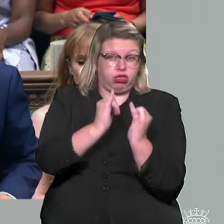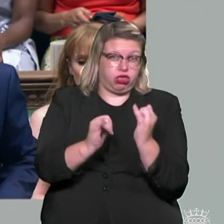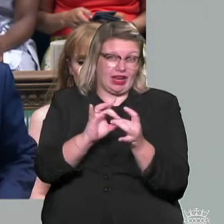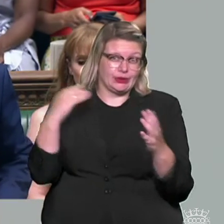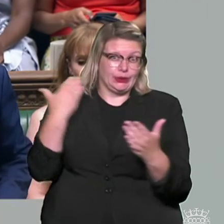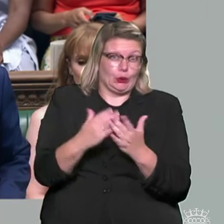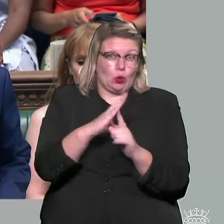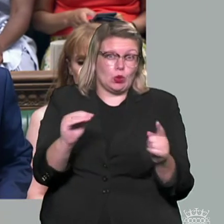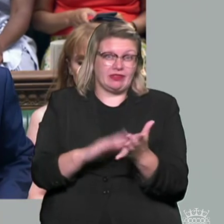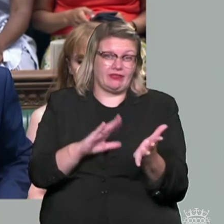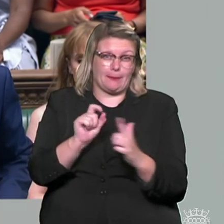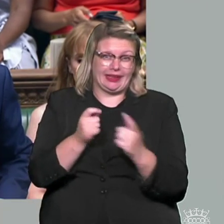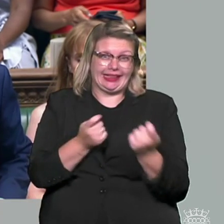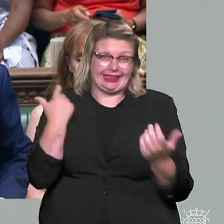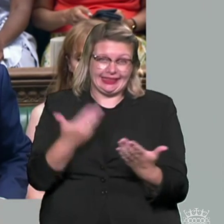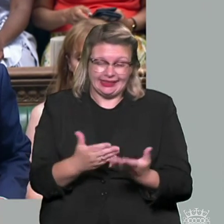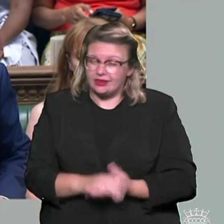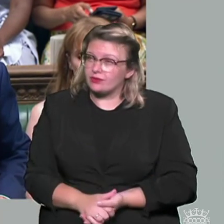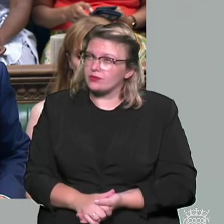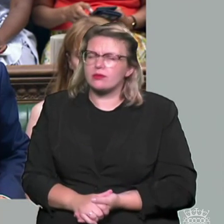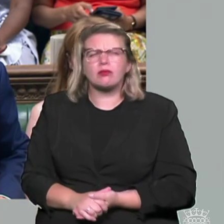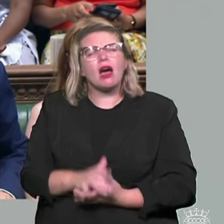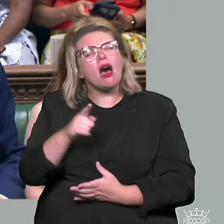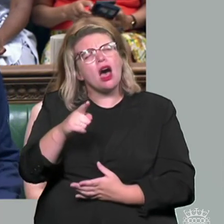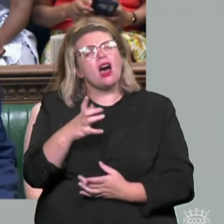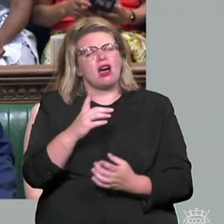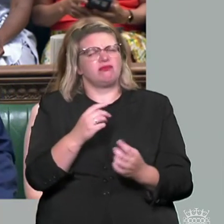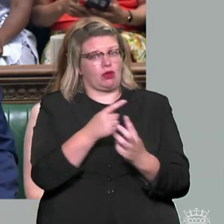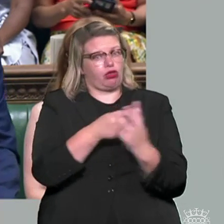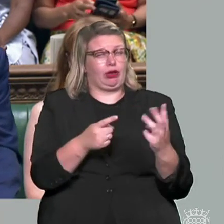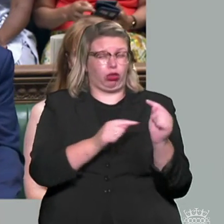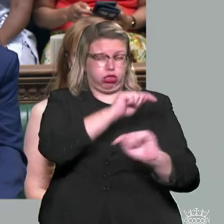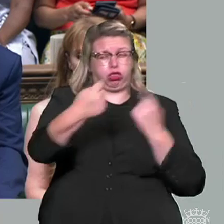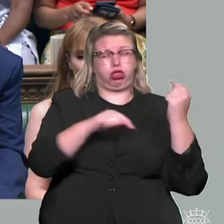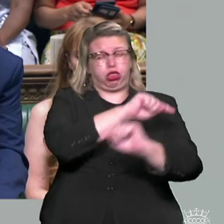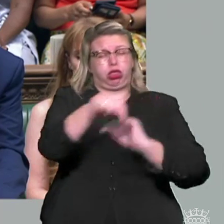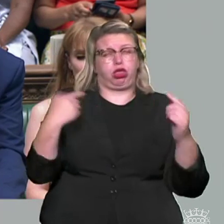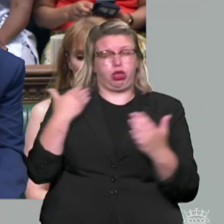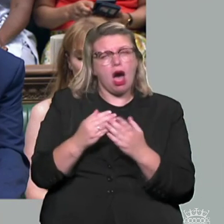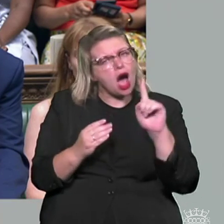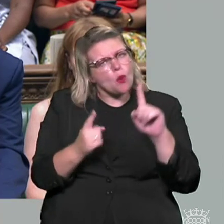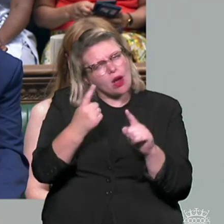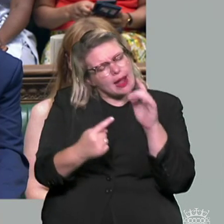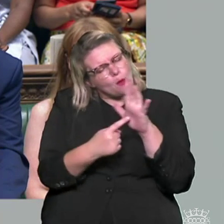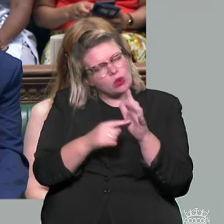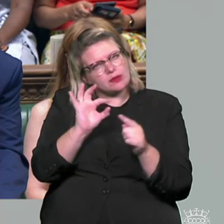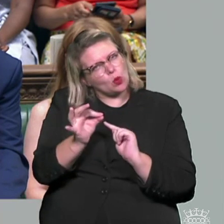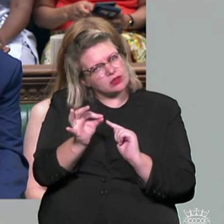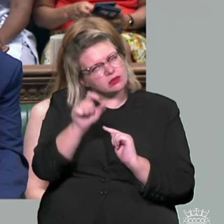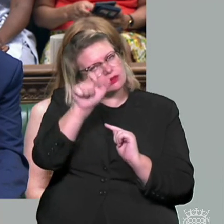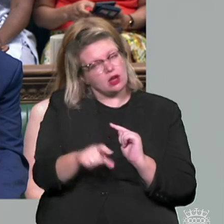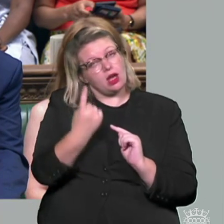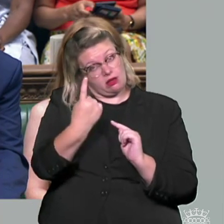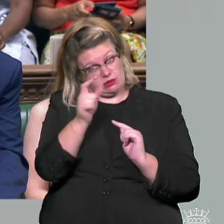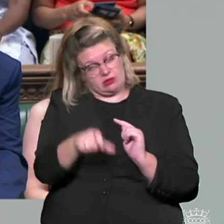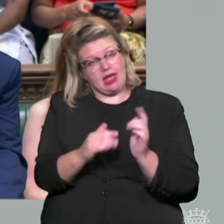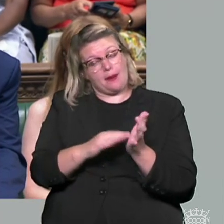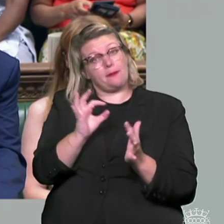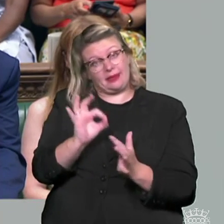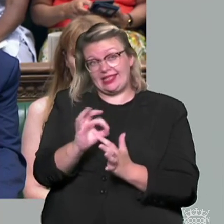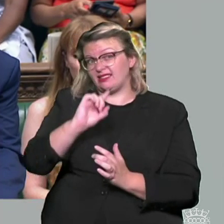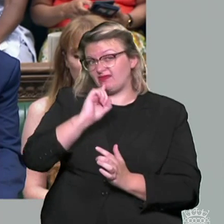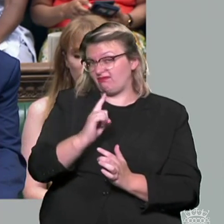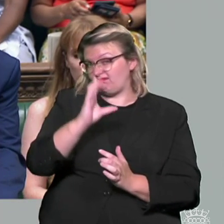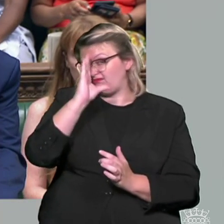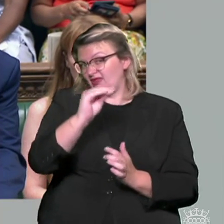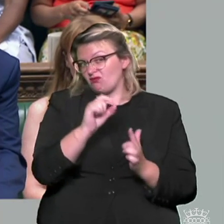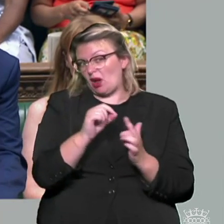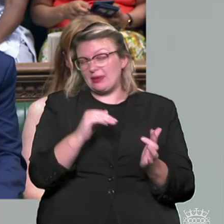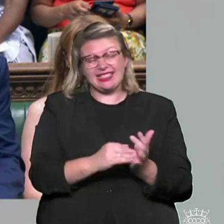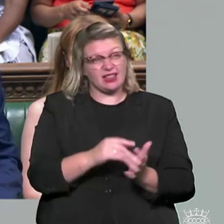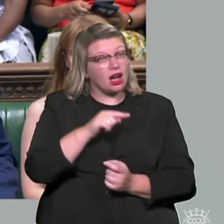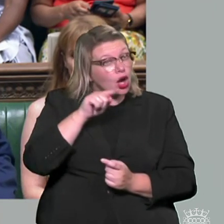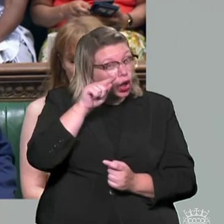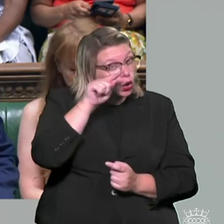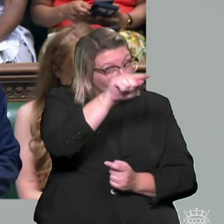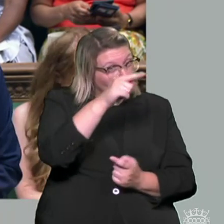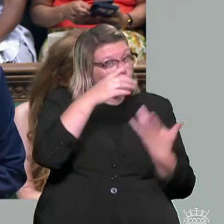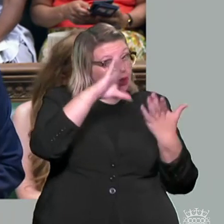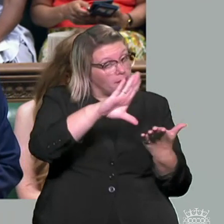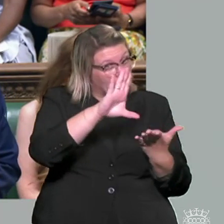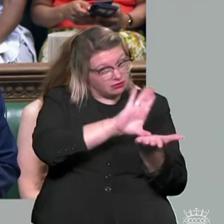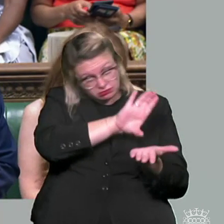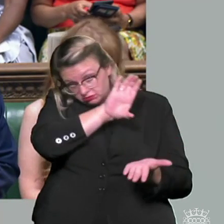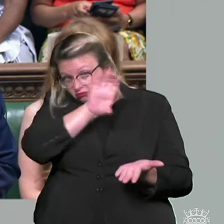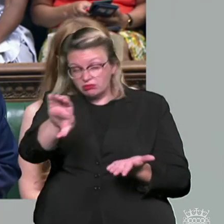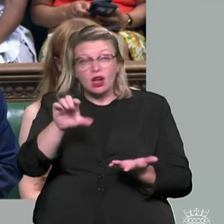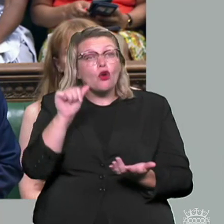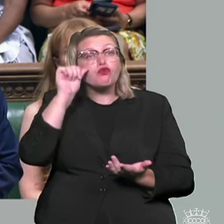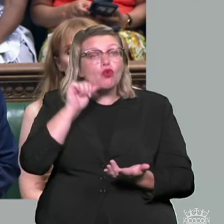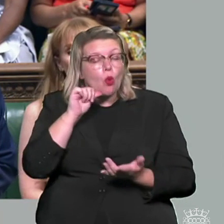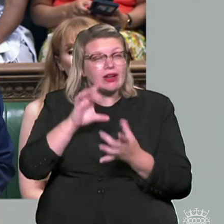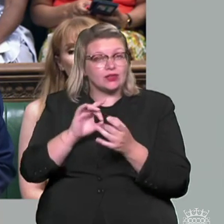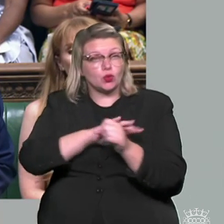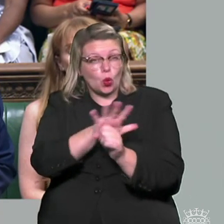Among the mudslinging, there was one very important point, because the honourable Member for Saffron Walden claimed that she warned the former Chancellor, the right honourable Member for Richmond that he was handing taxpayer money directly to fraudsters in covid loans.